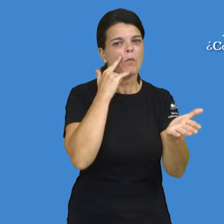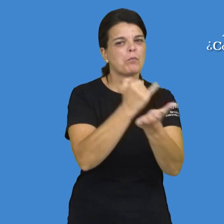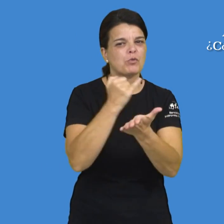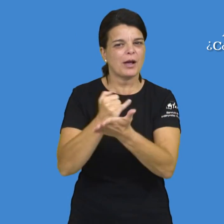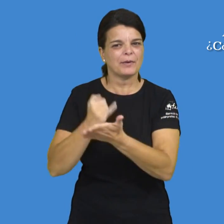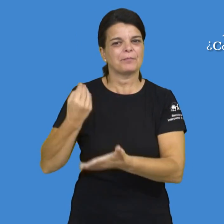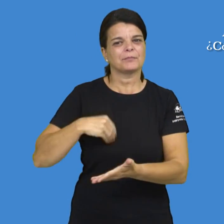probar